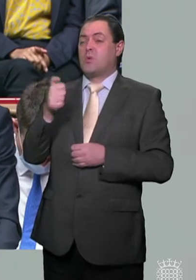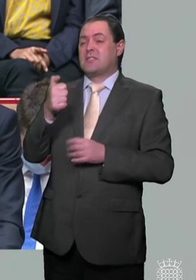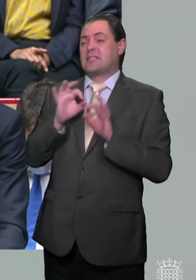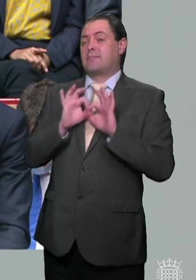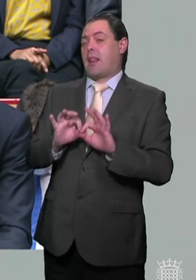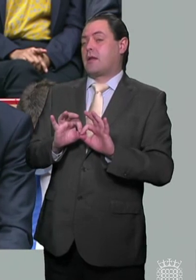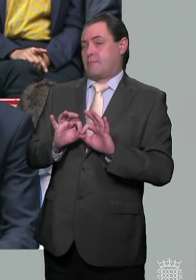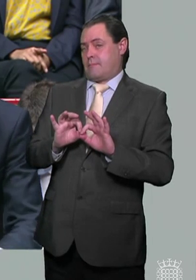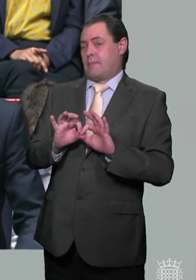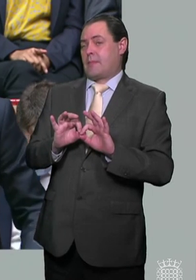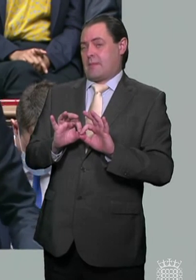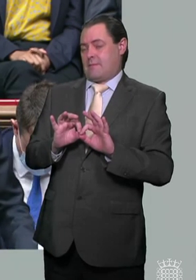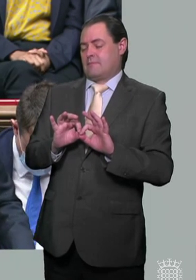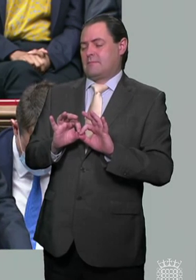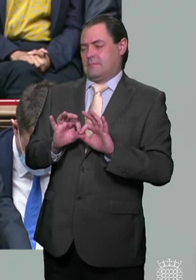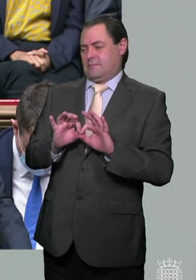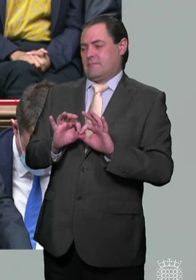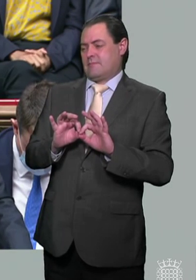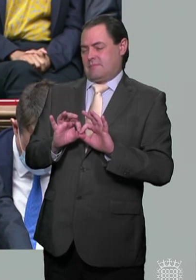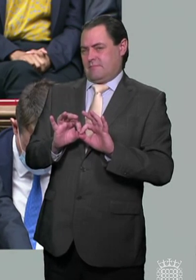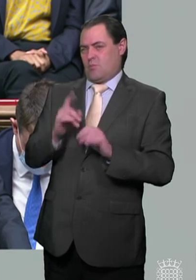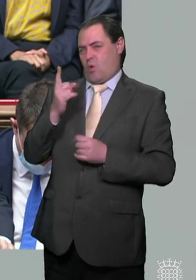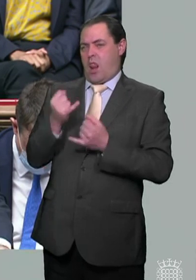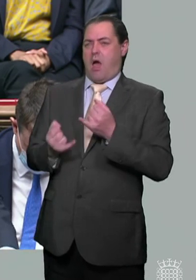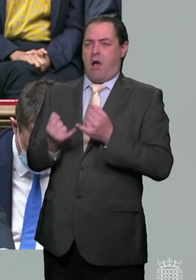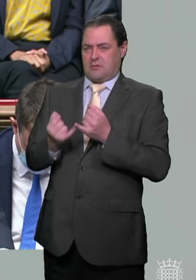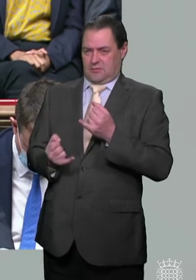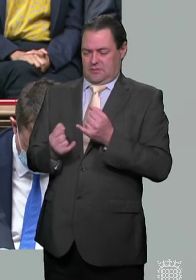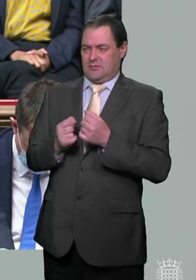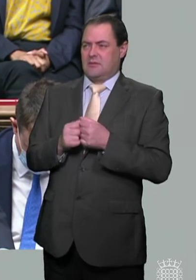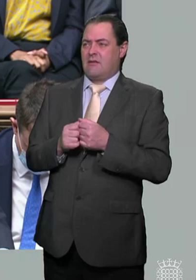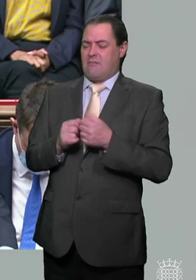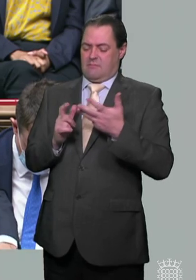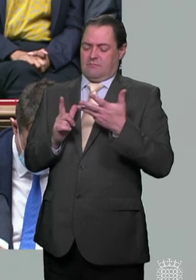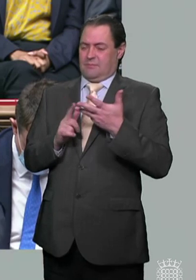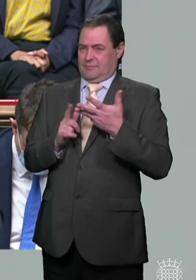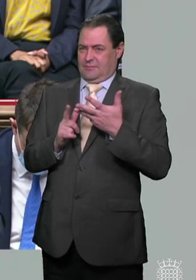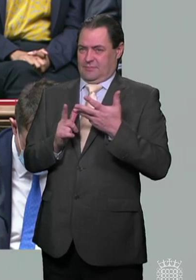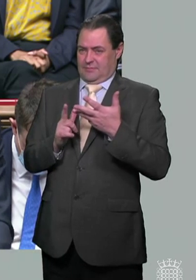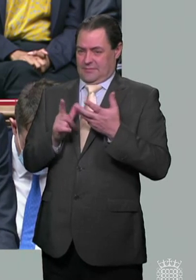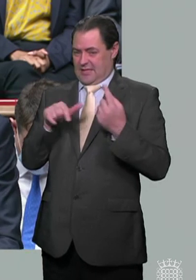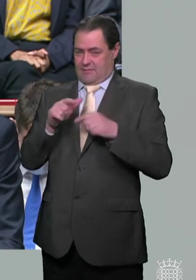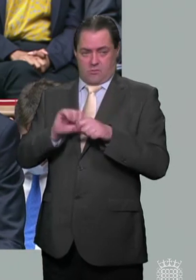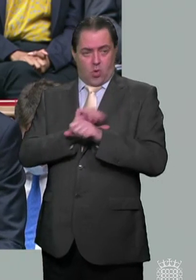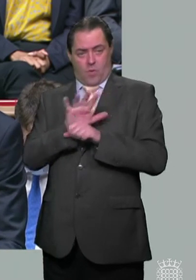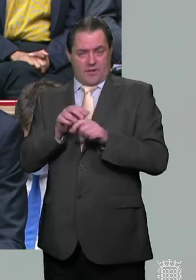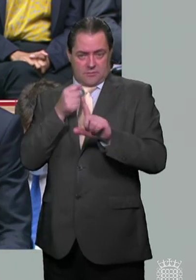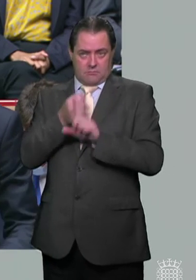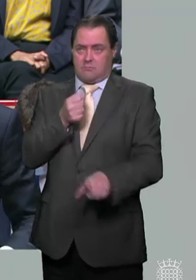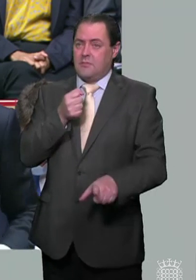I have one final measure to help those businesses hardest hit by the pandemic.